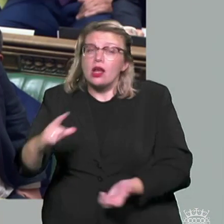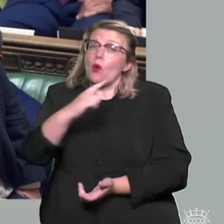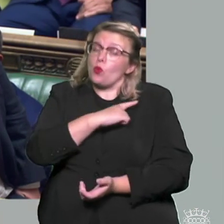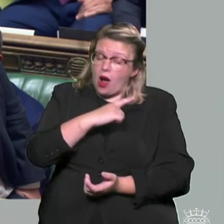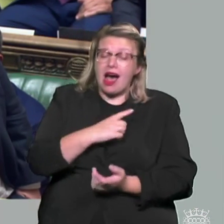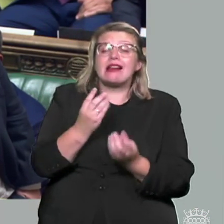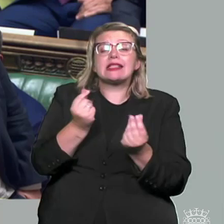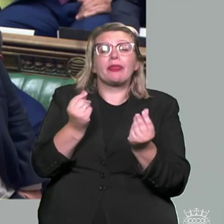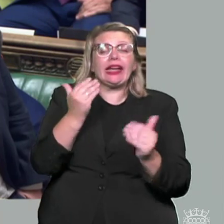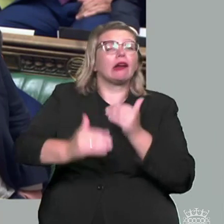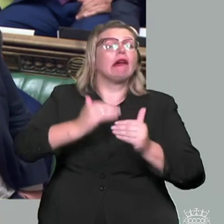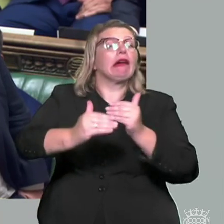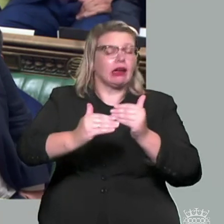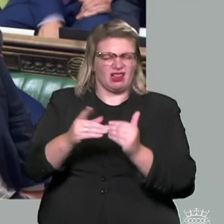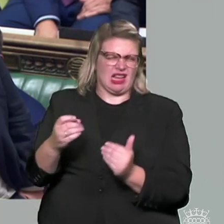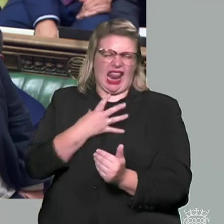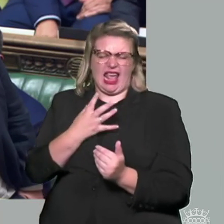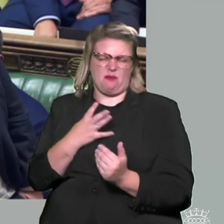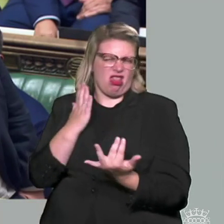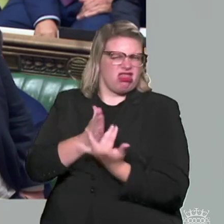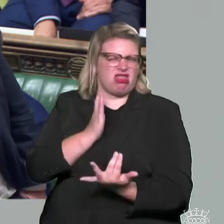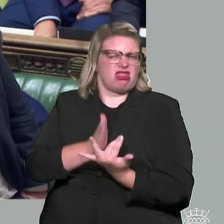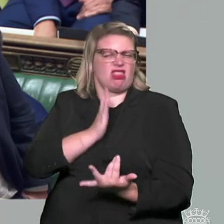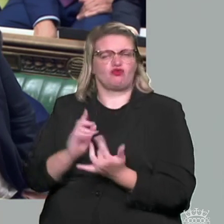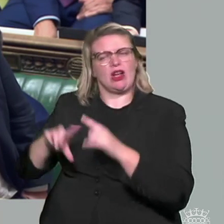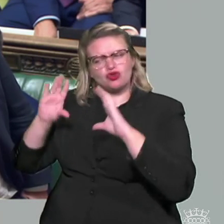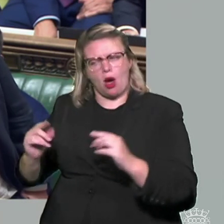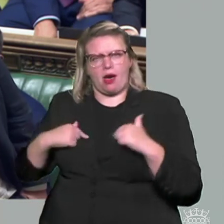Every time something needs to be done, Labour Members try to oppose it.